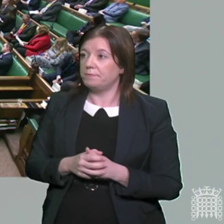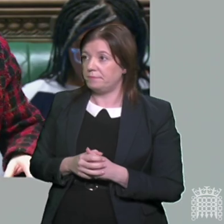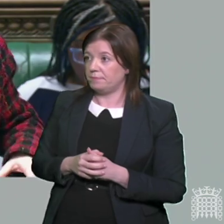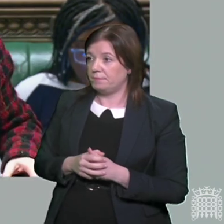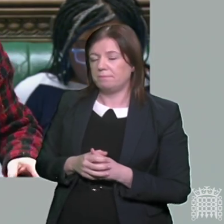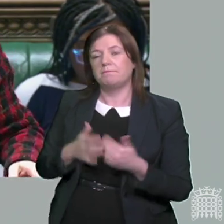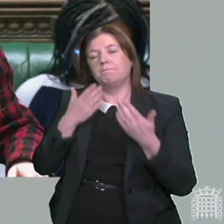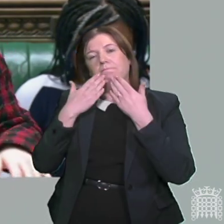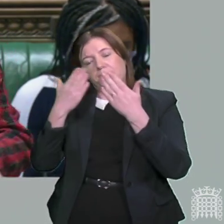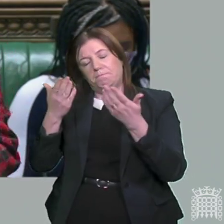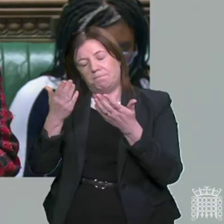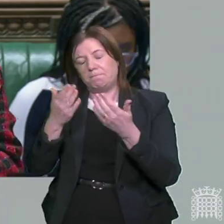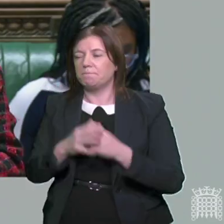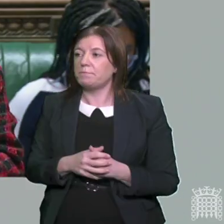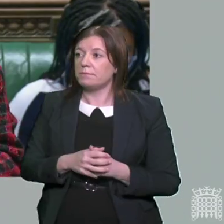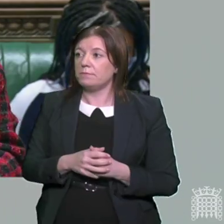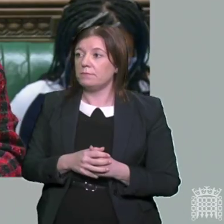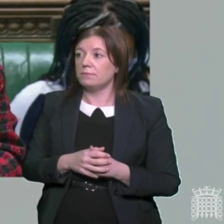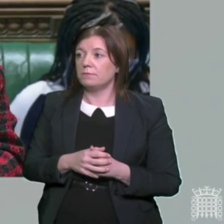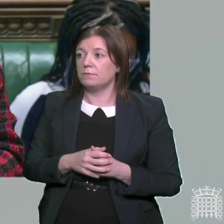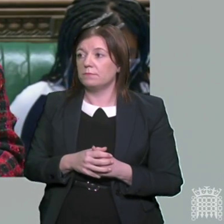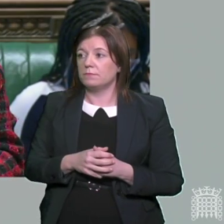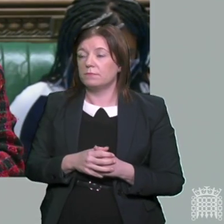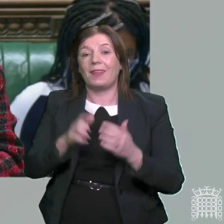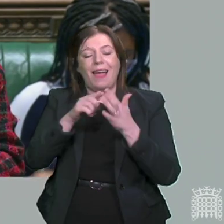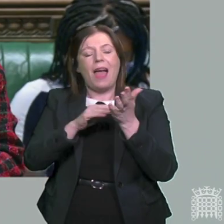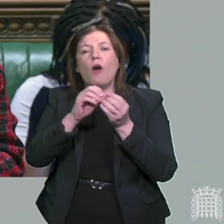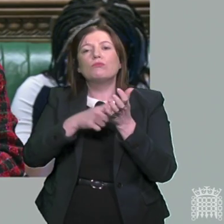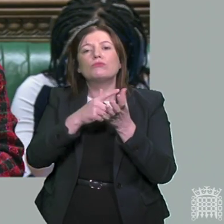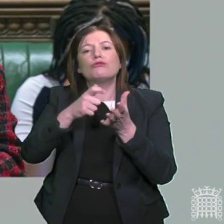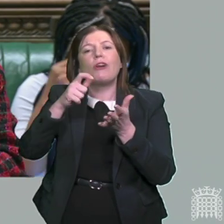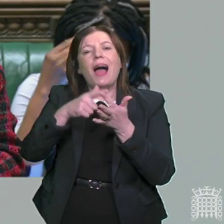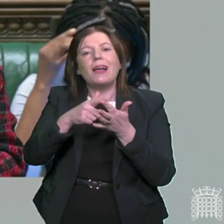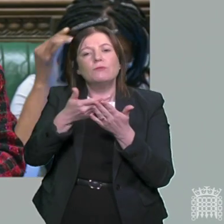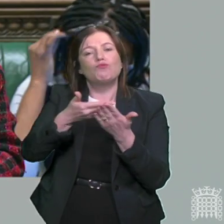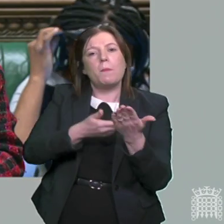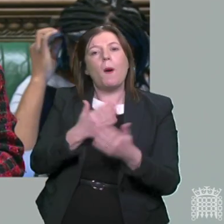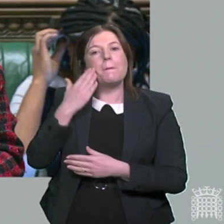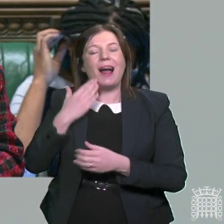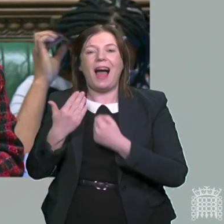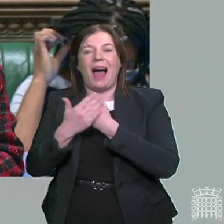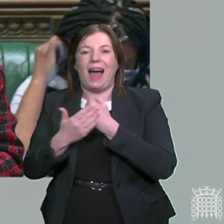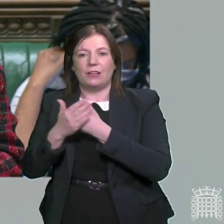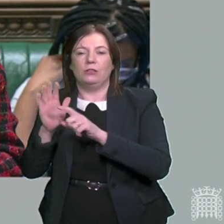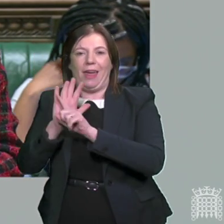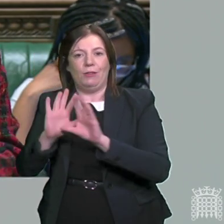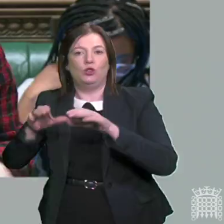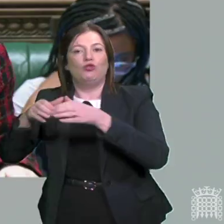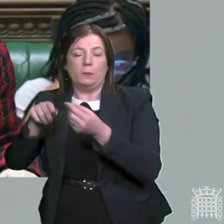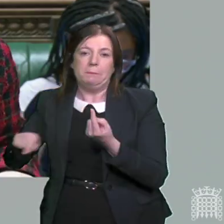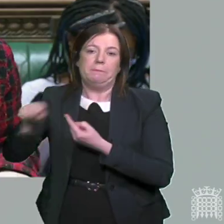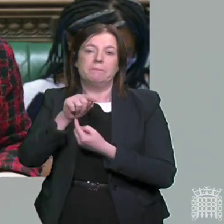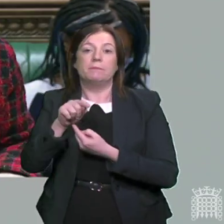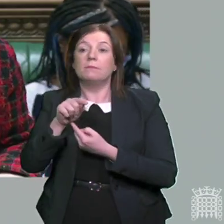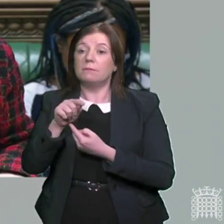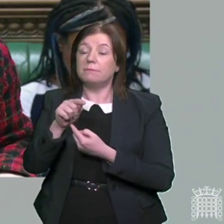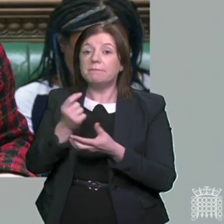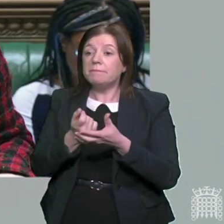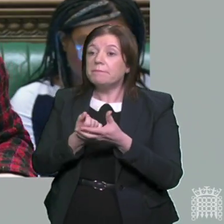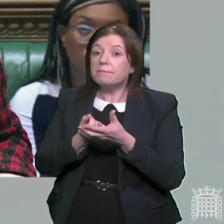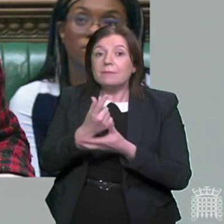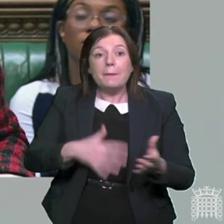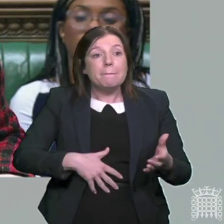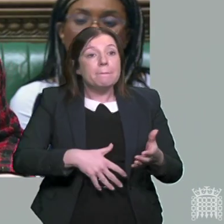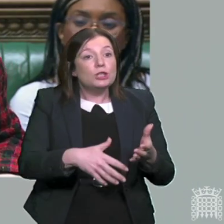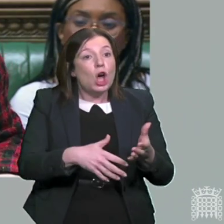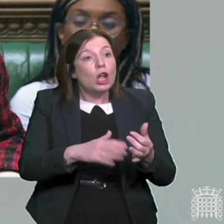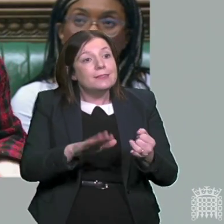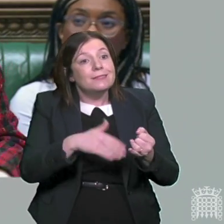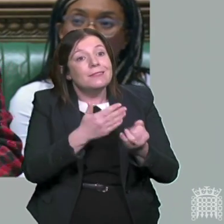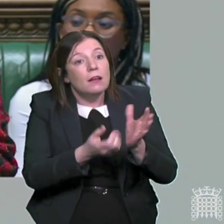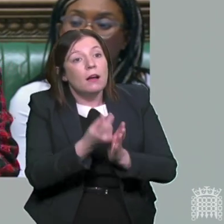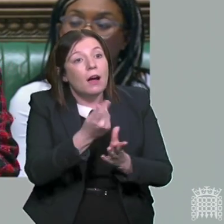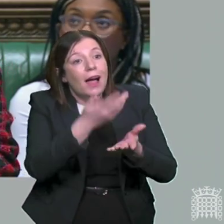The MBRRACE report shows that women from black, Asian and mixed ethnic groups have worse maternity outcomes.